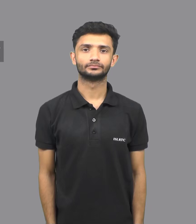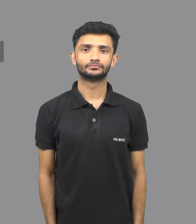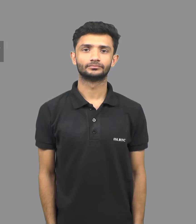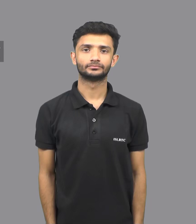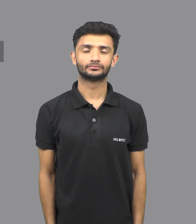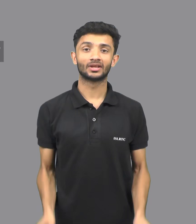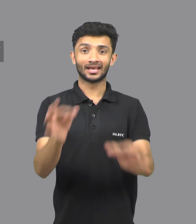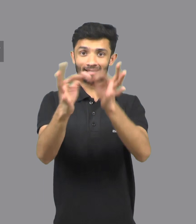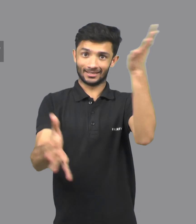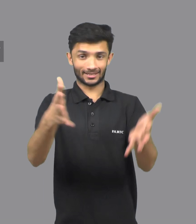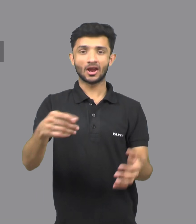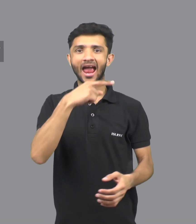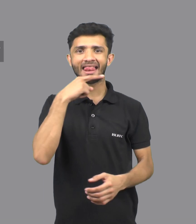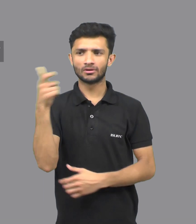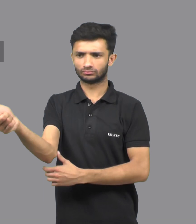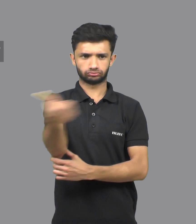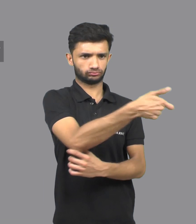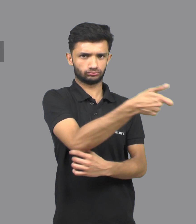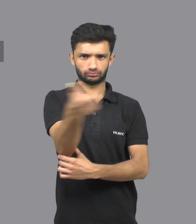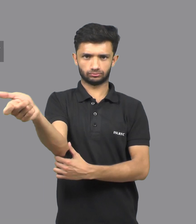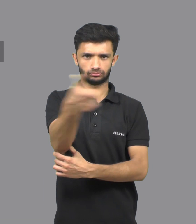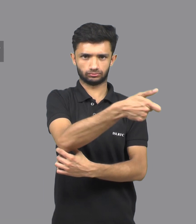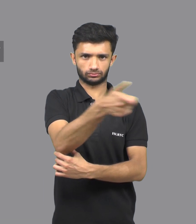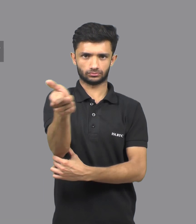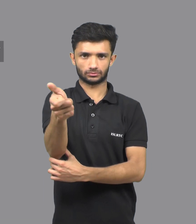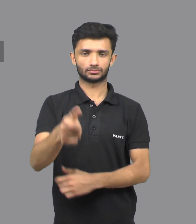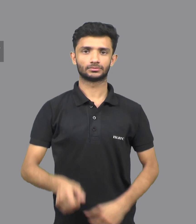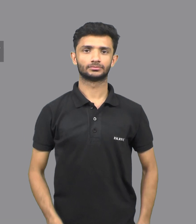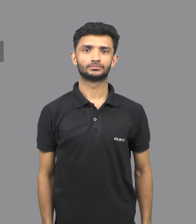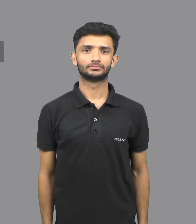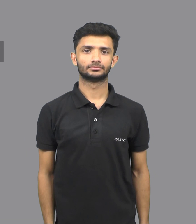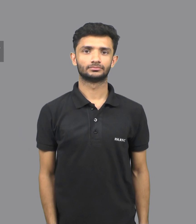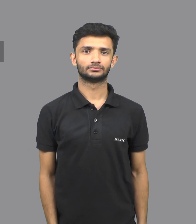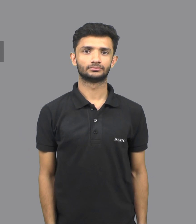Fire Extingulisher